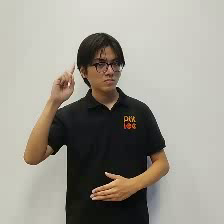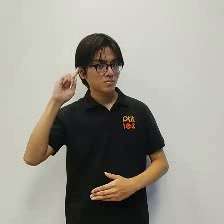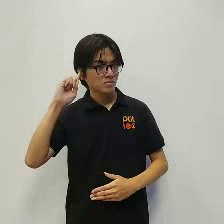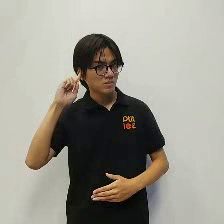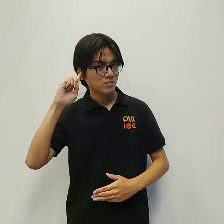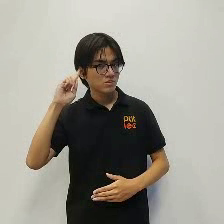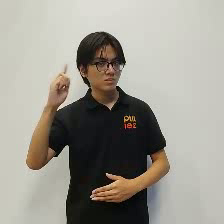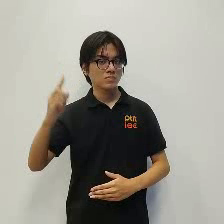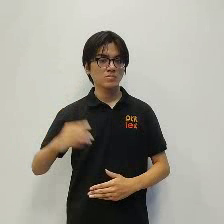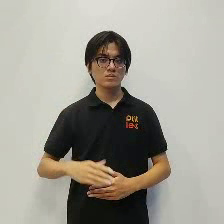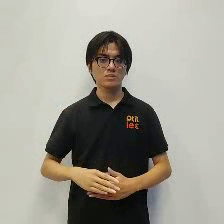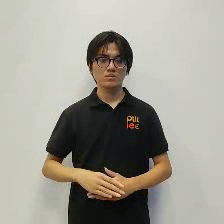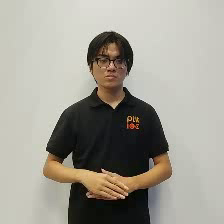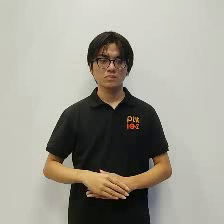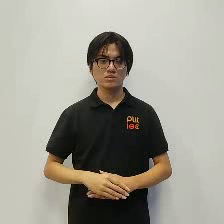Nghe